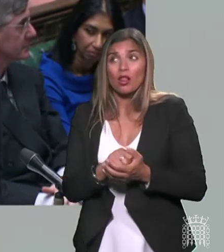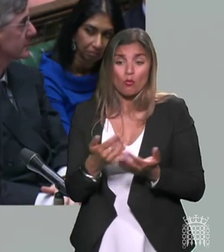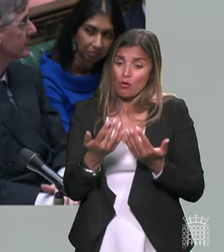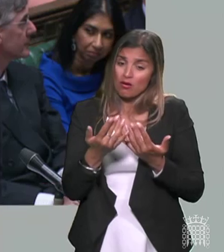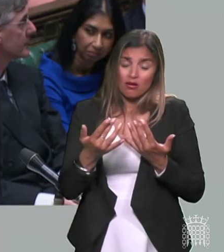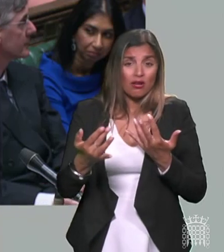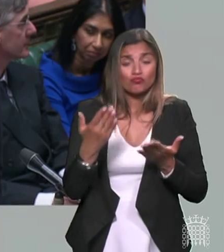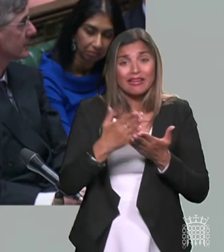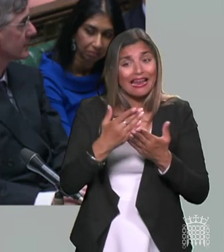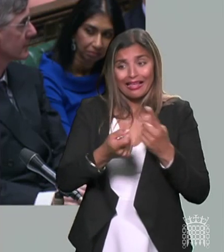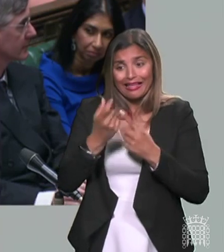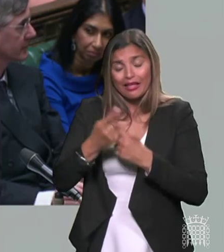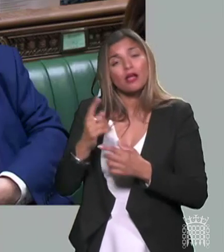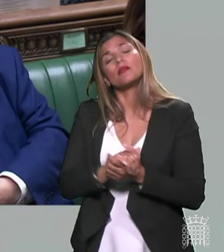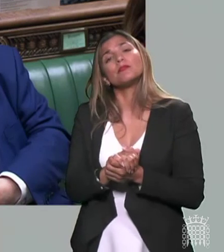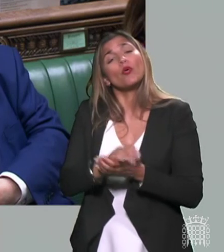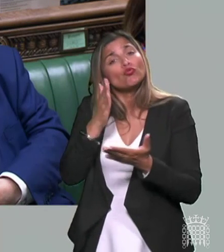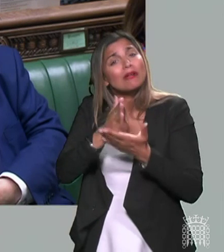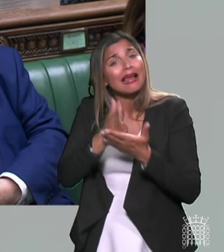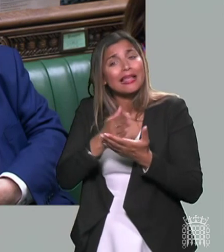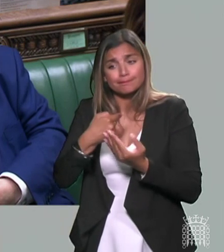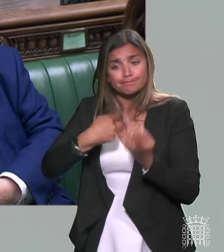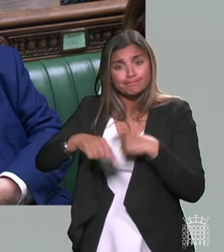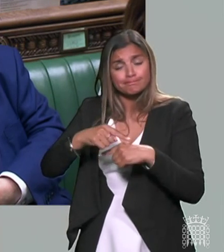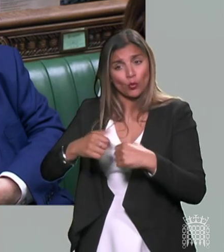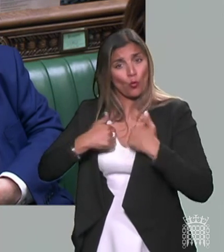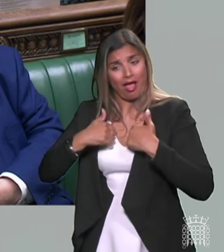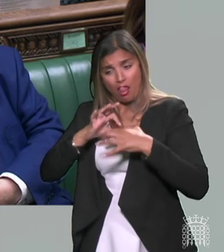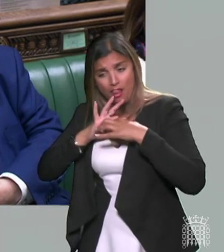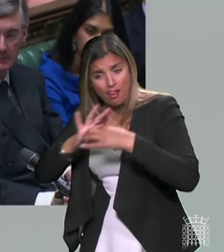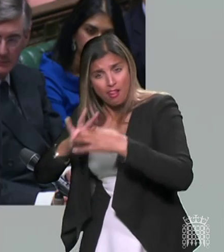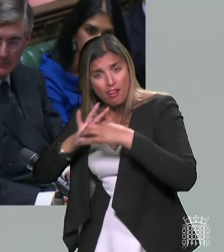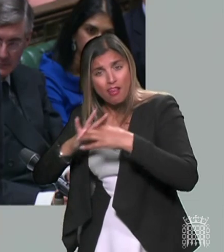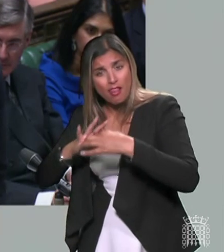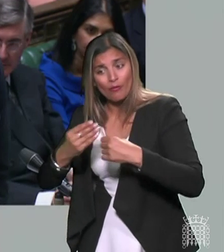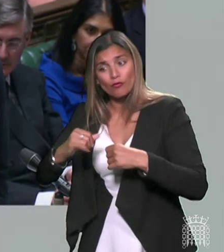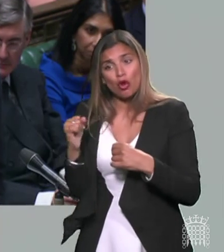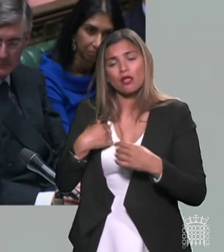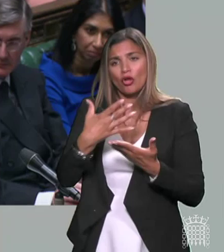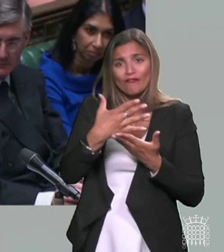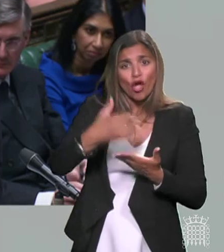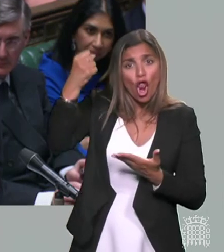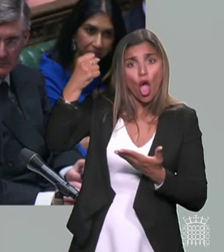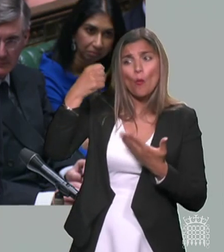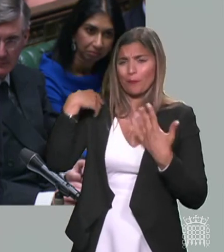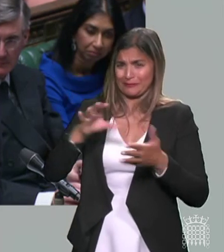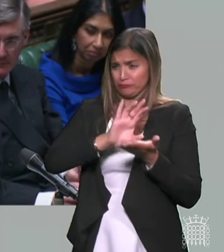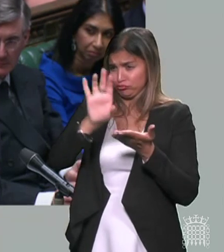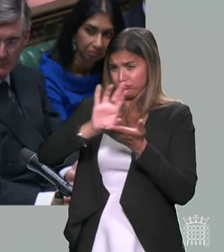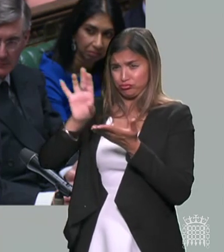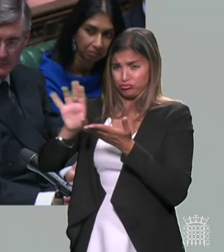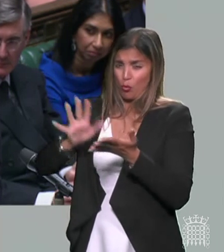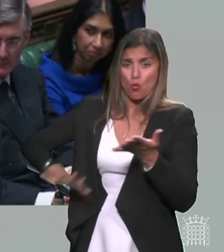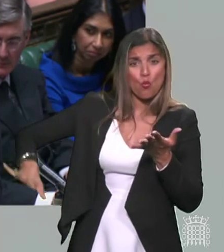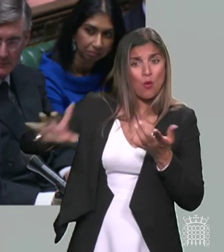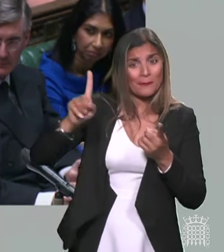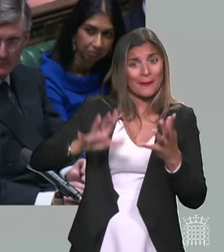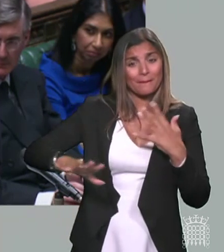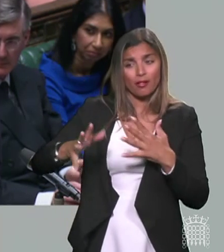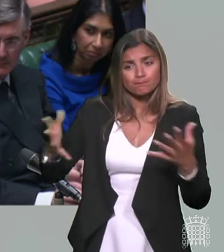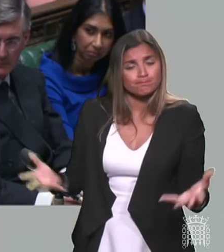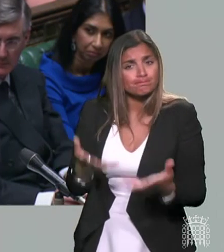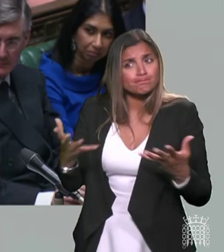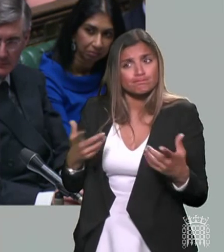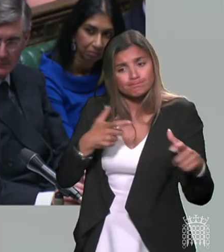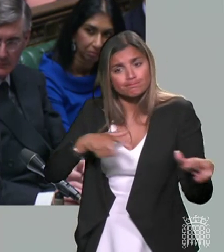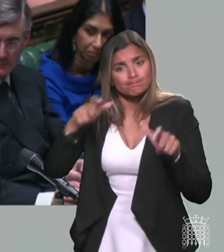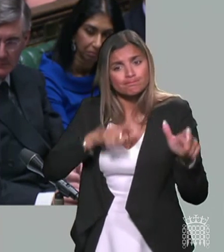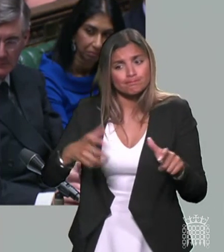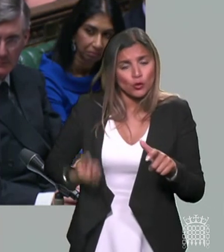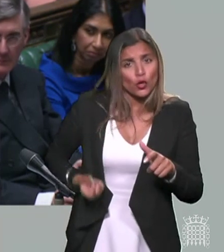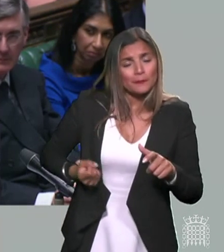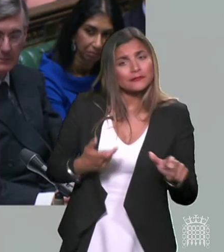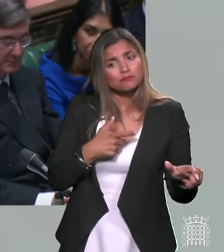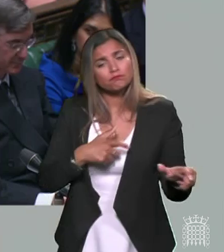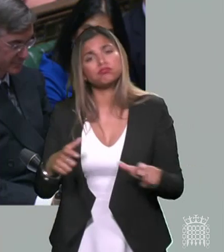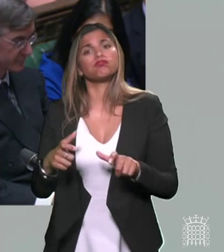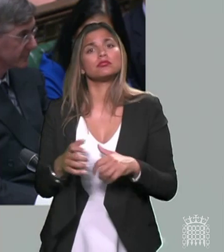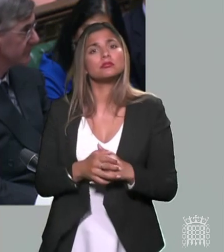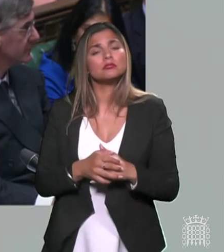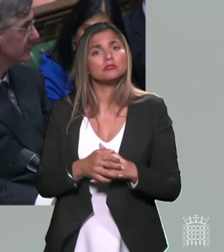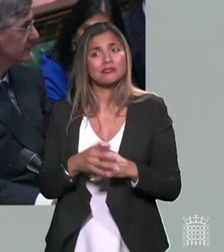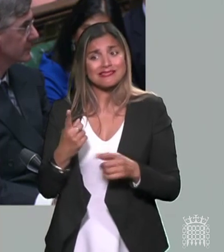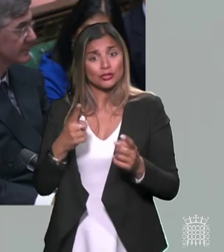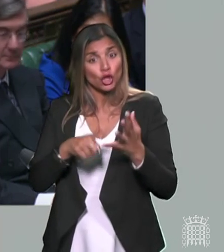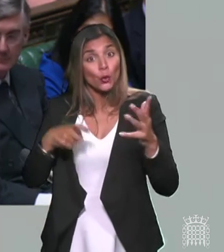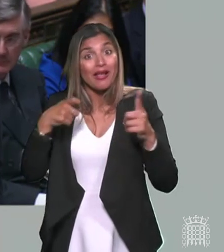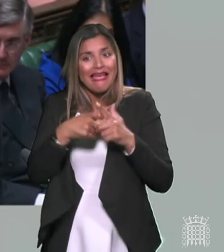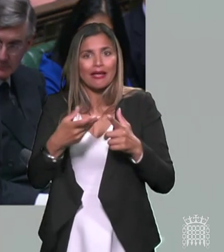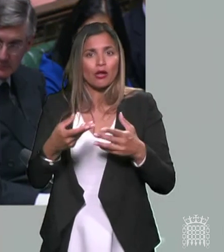It is thanks to our Union that we were able to deliver the furlough scheme, which helped the entire country, and to make the massive transfers that boost the whole of the UK economy.